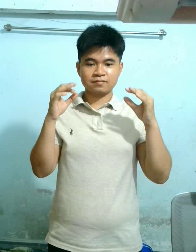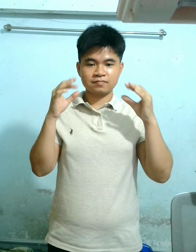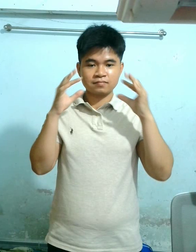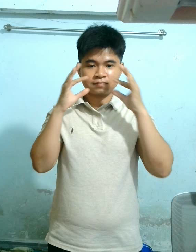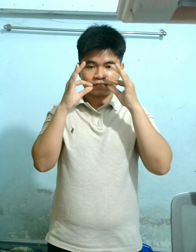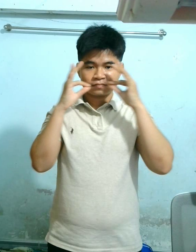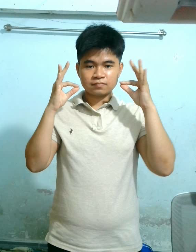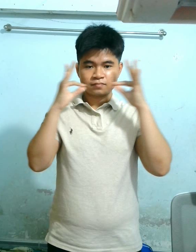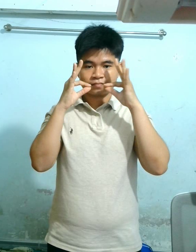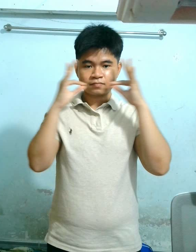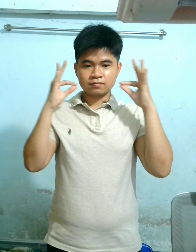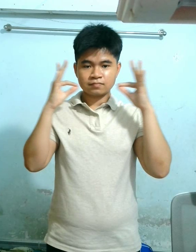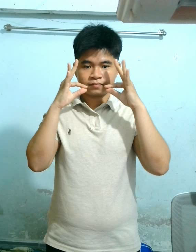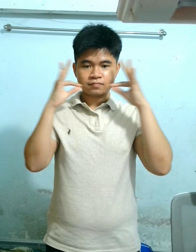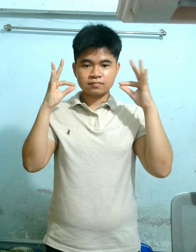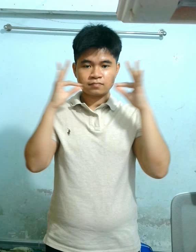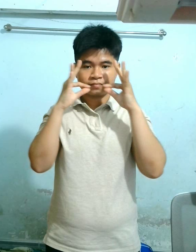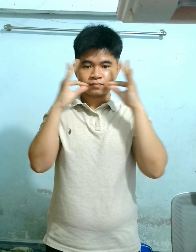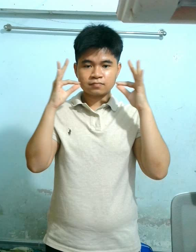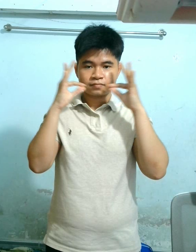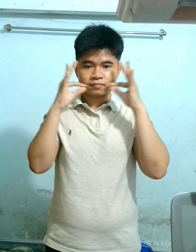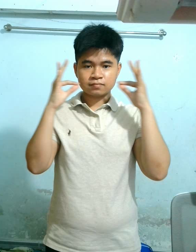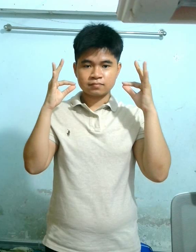meo